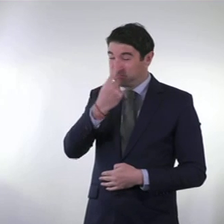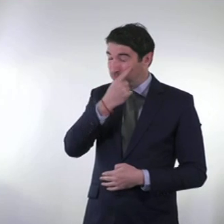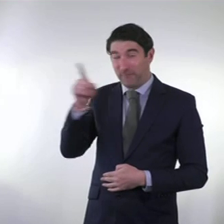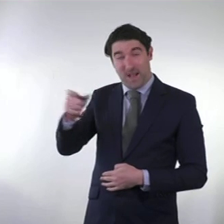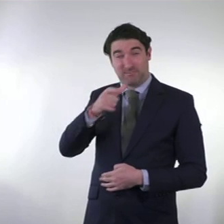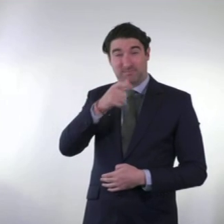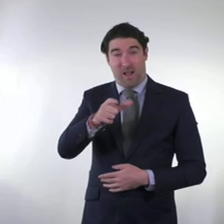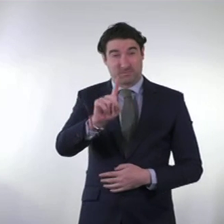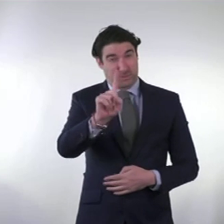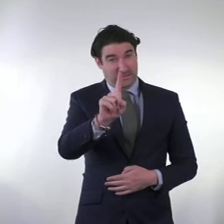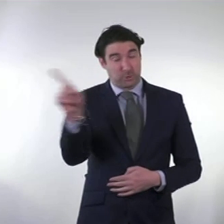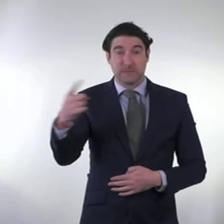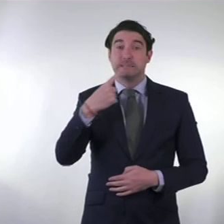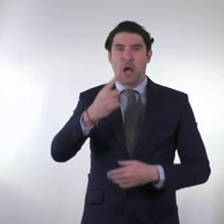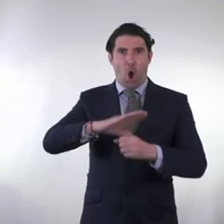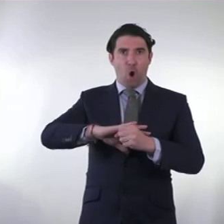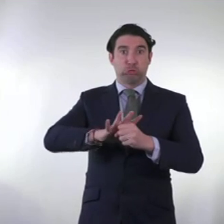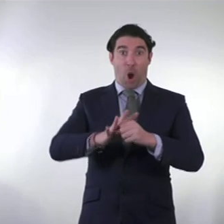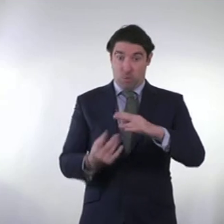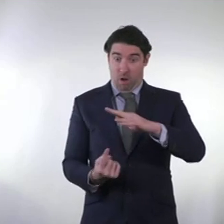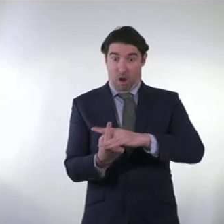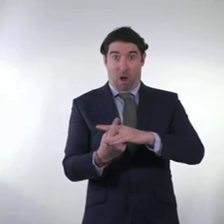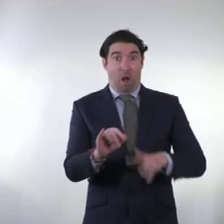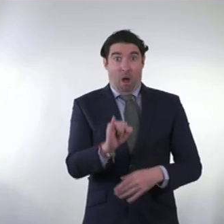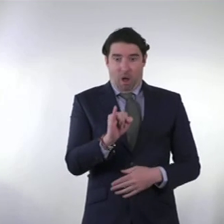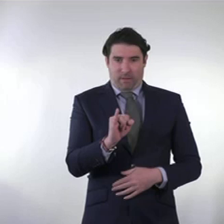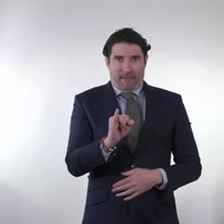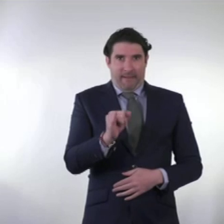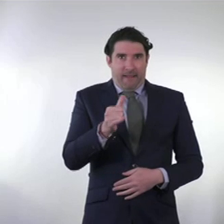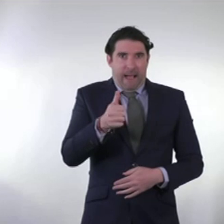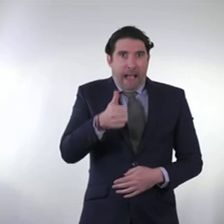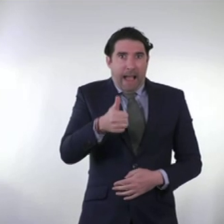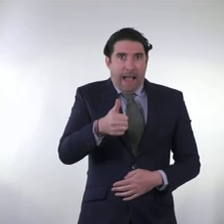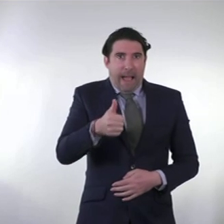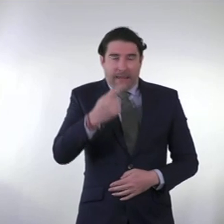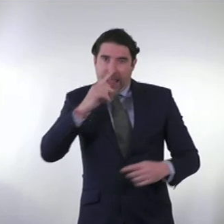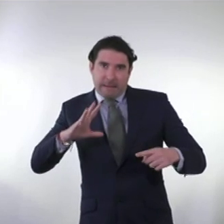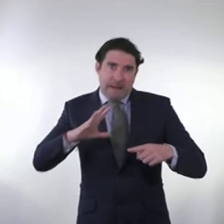She said that this was a “good crisis” that they intended to exploit.